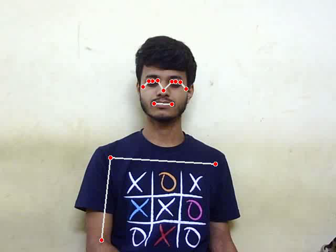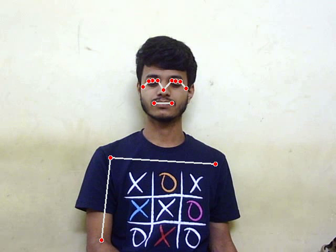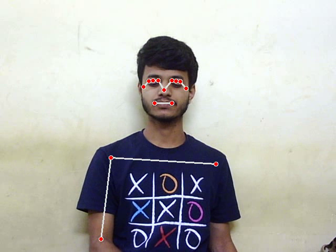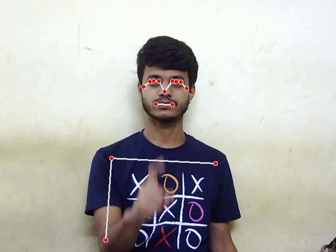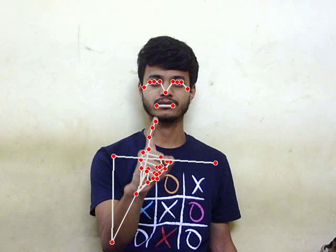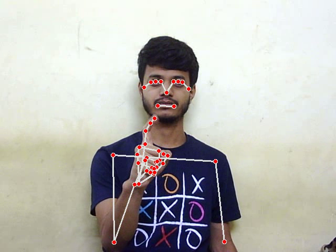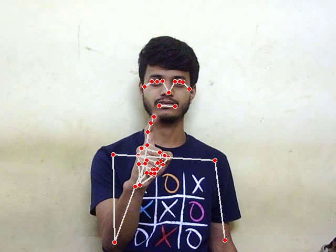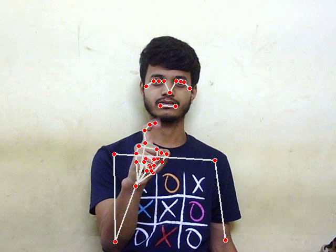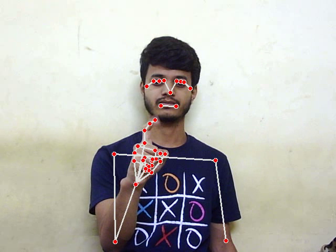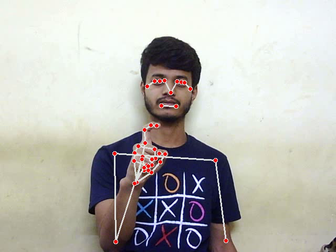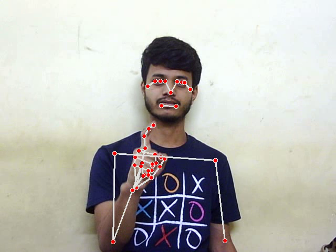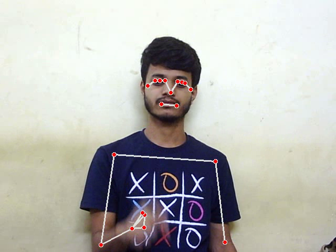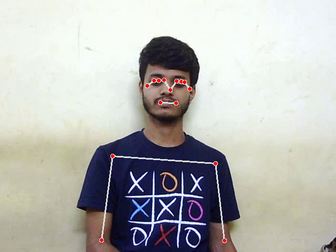question